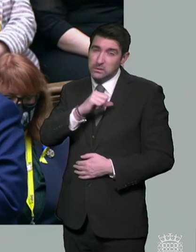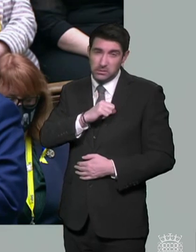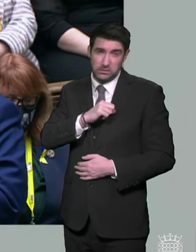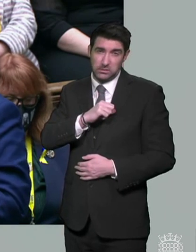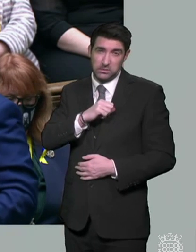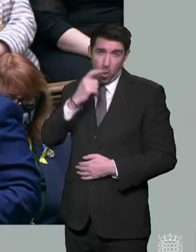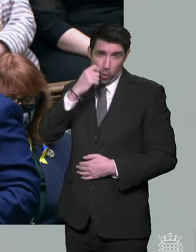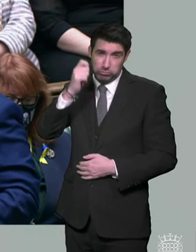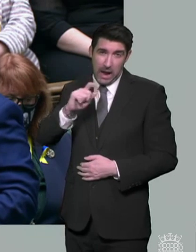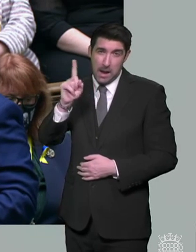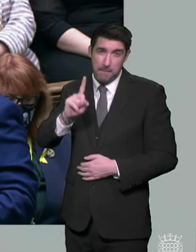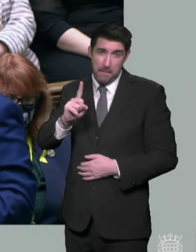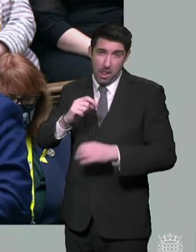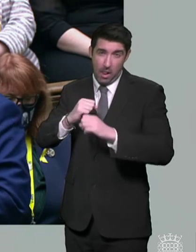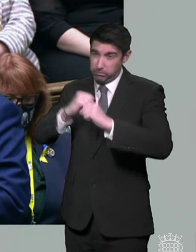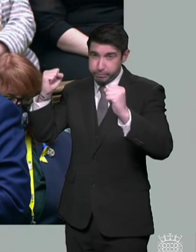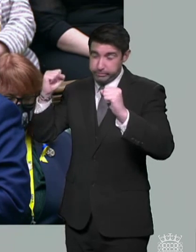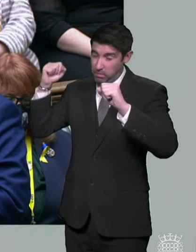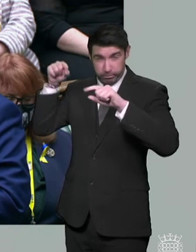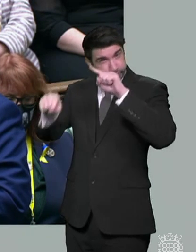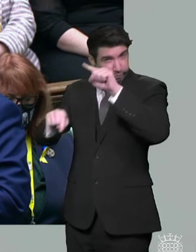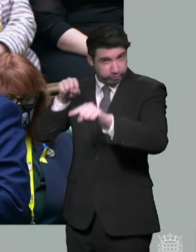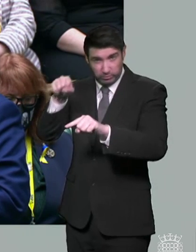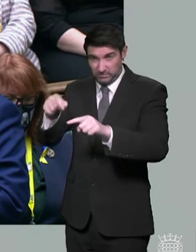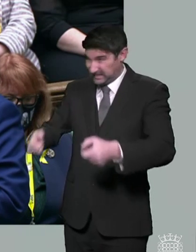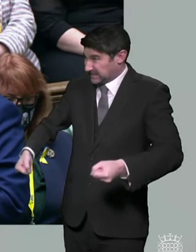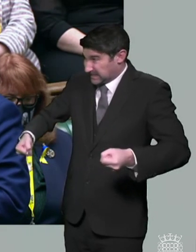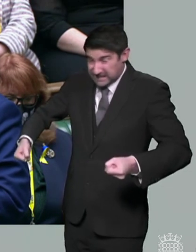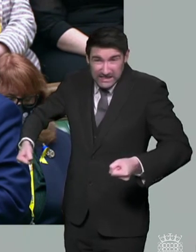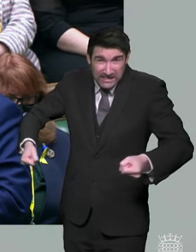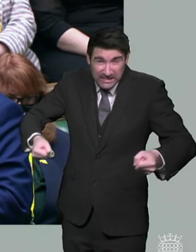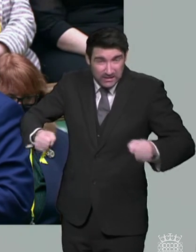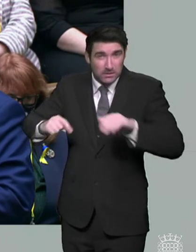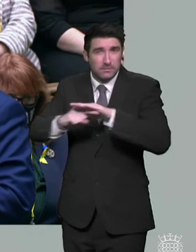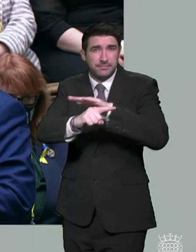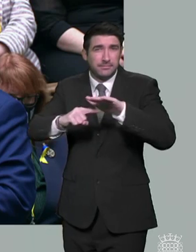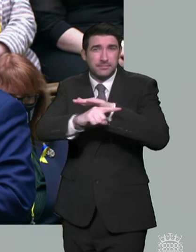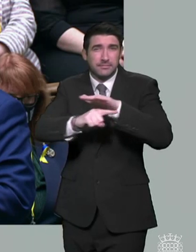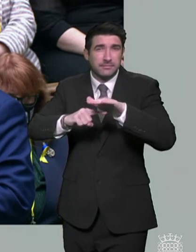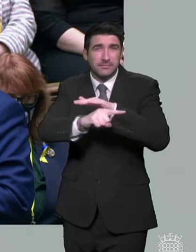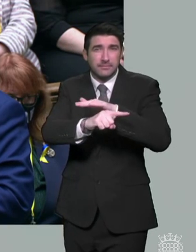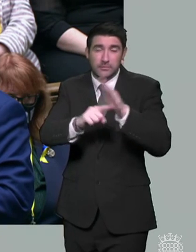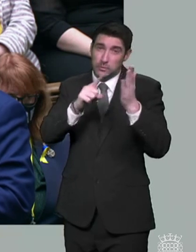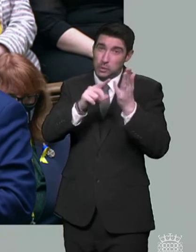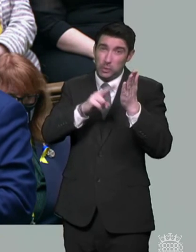The United Nations estimates that well over half a million Ukrainian refugees need urgent help, most of them women and children.